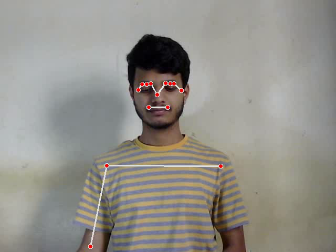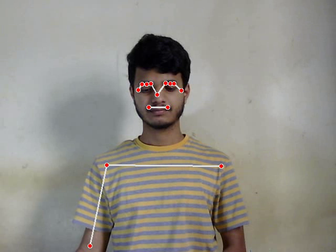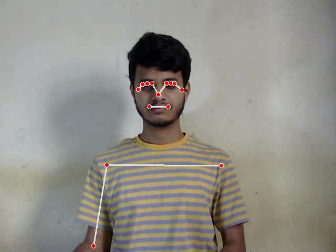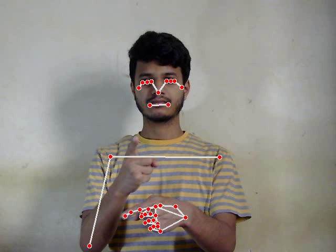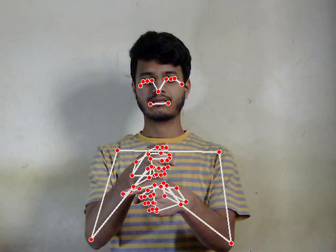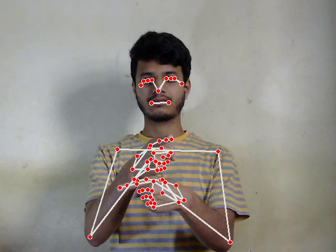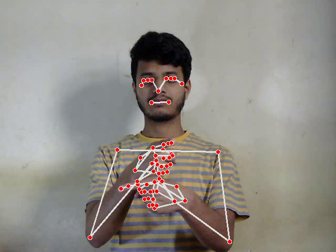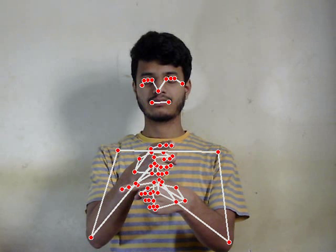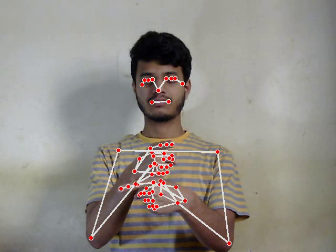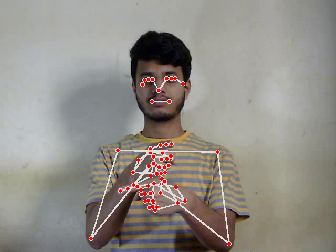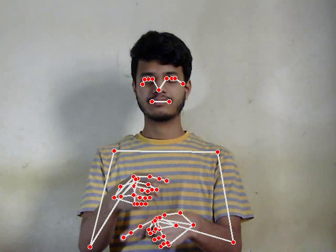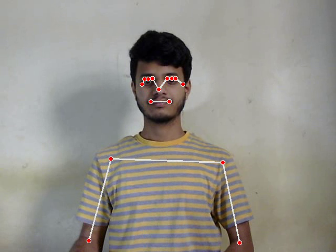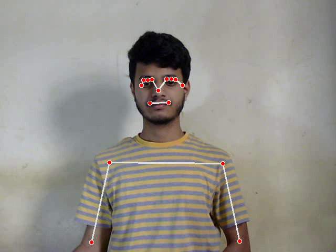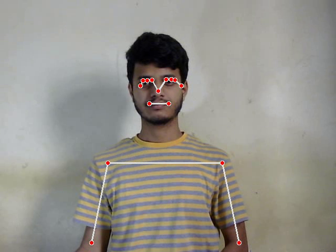right